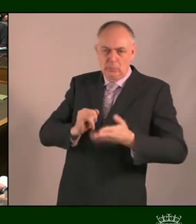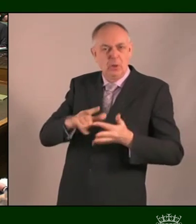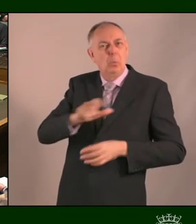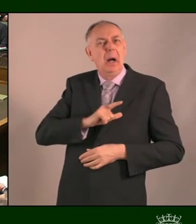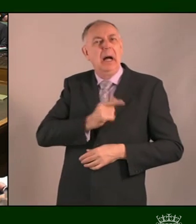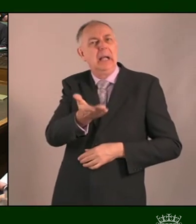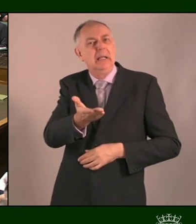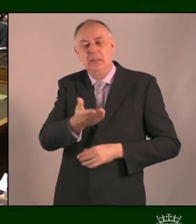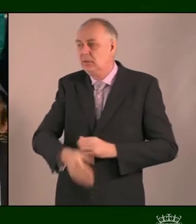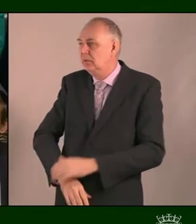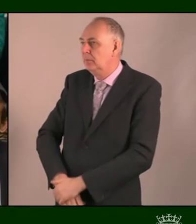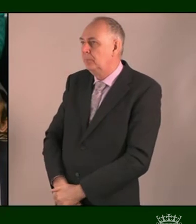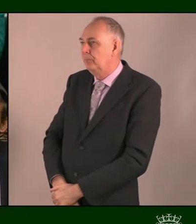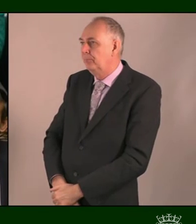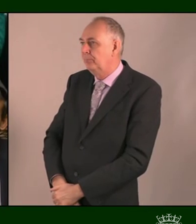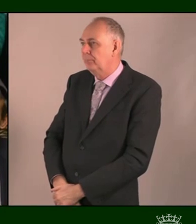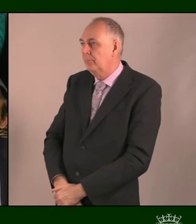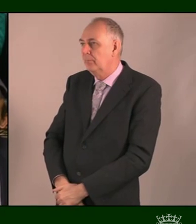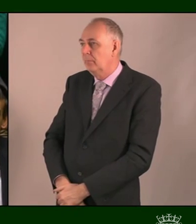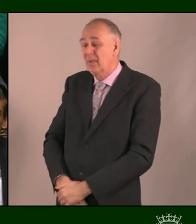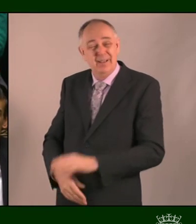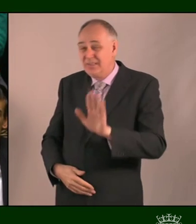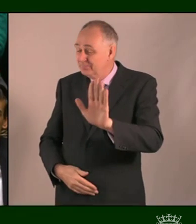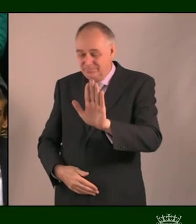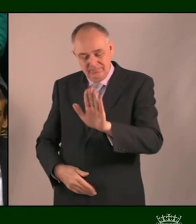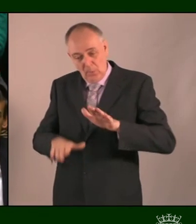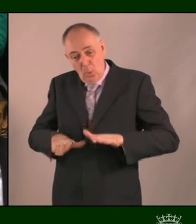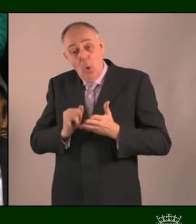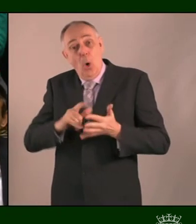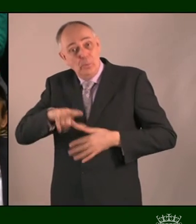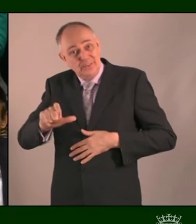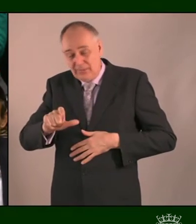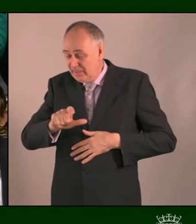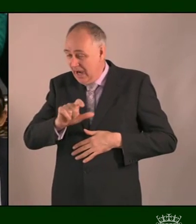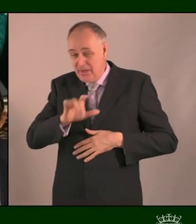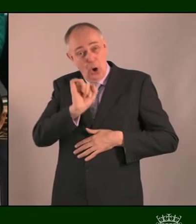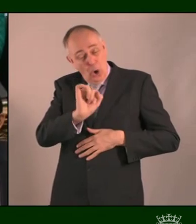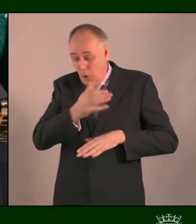I repeat the point I just made—the Home Secretary is doing an outstanding job and I have every confidence in her.